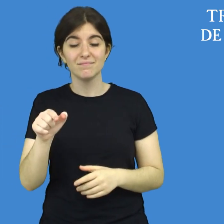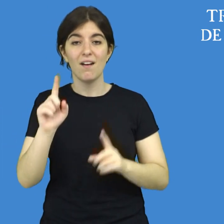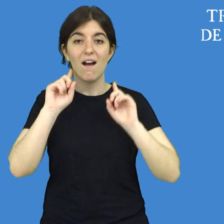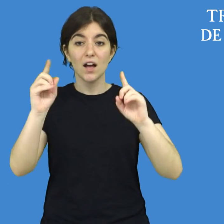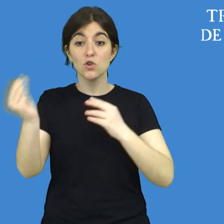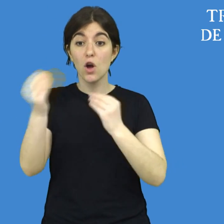caso